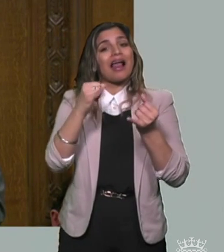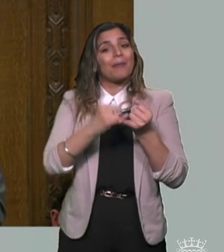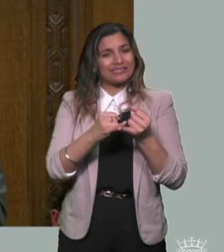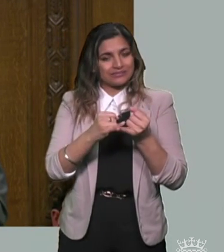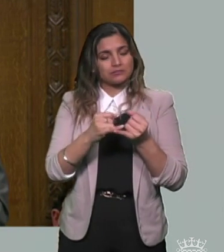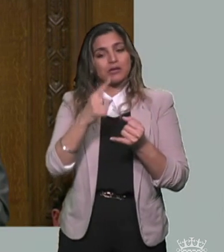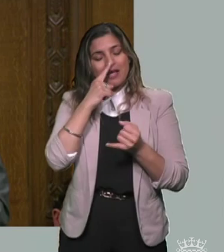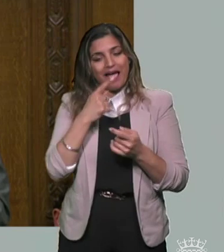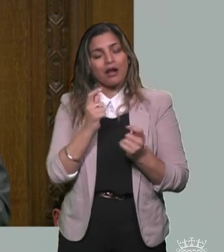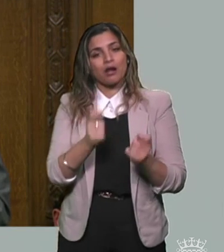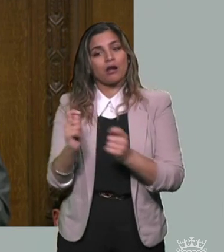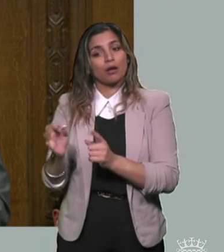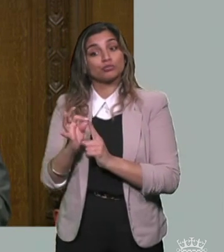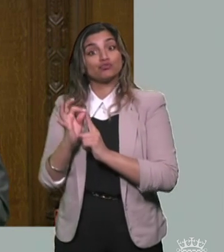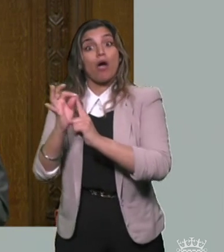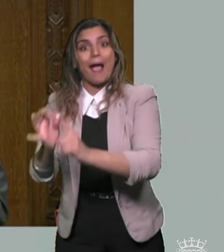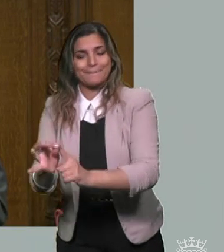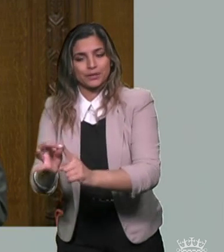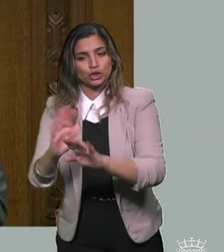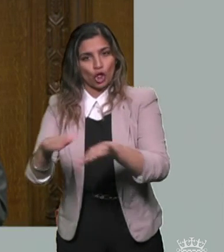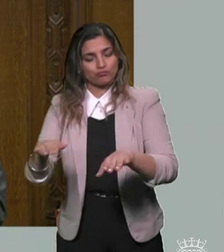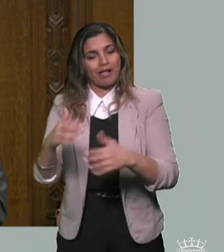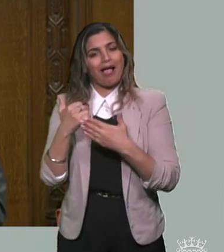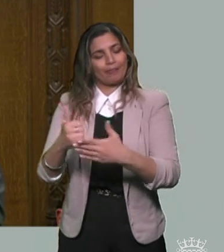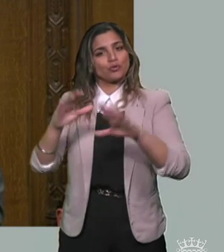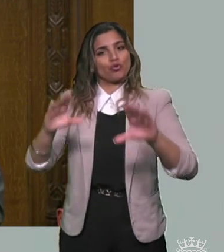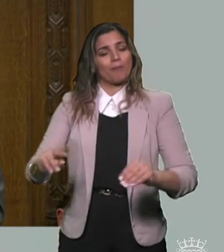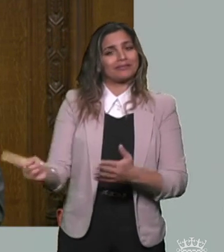Only two children in this country get that free on the NHS.